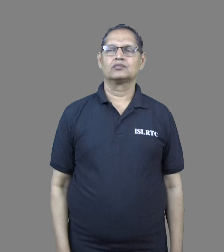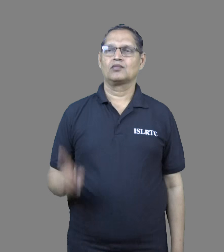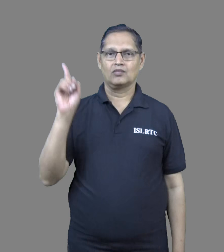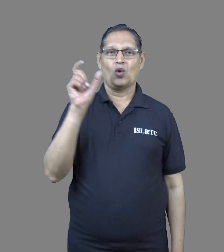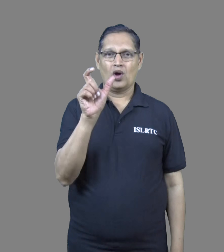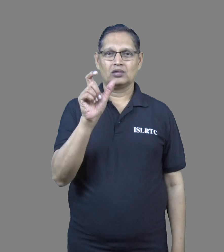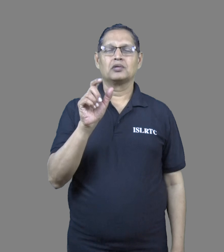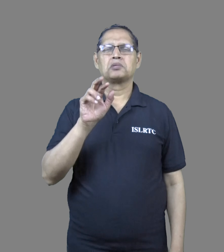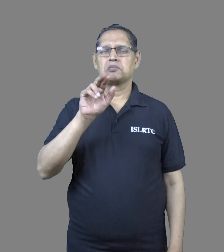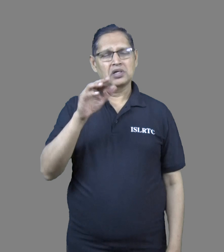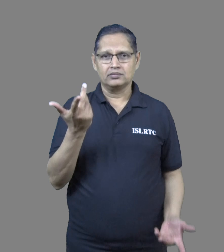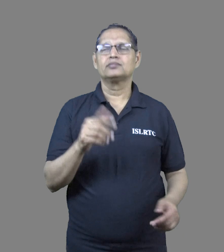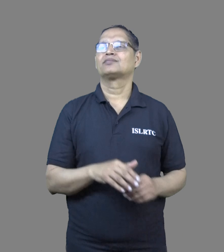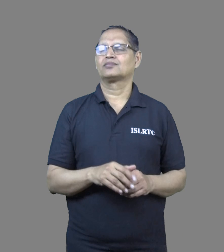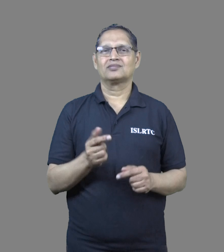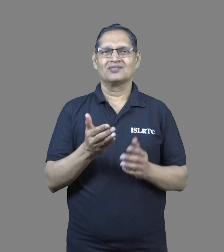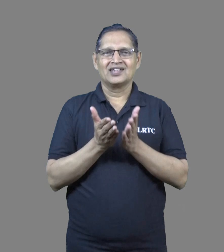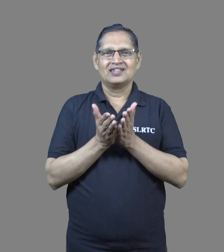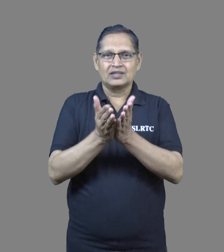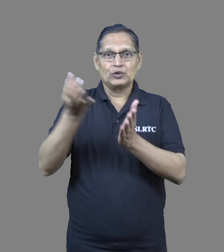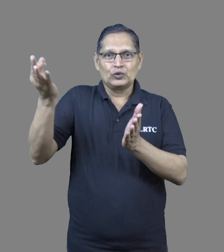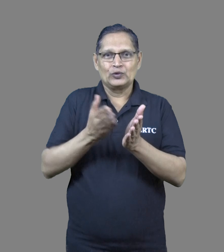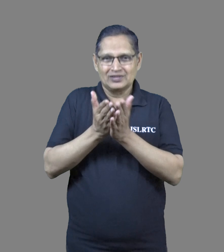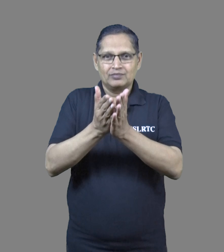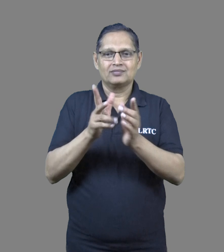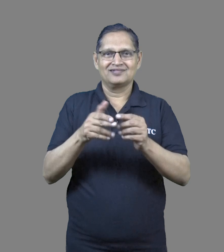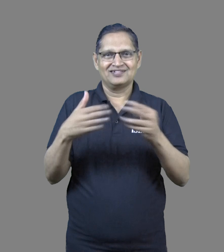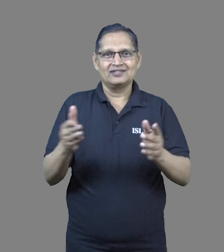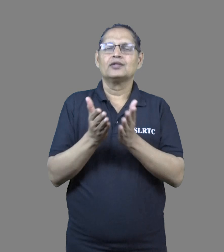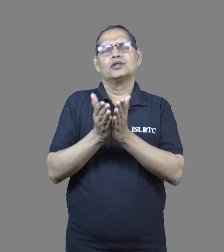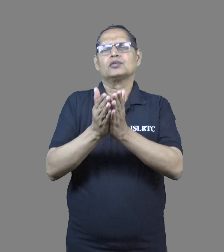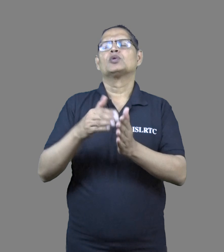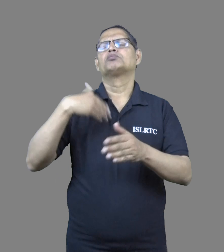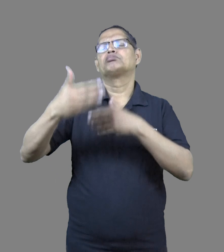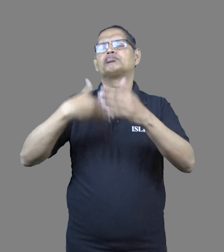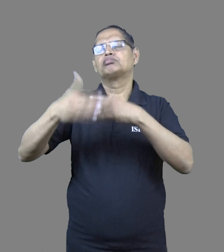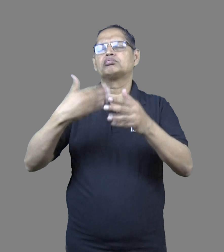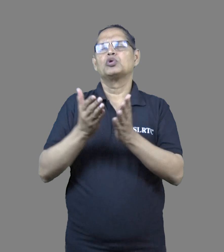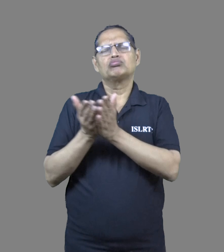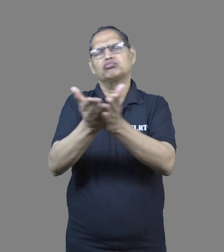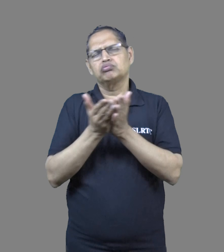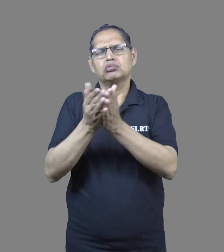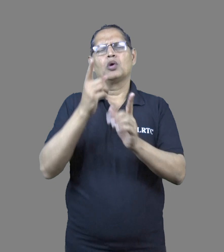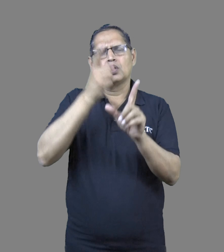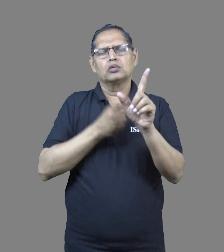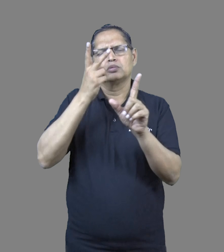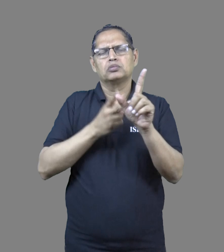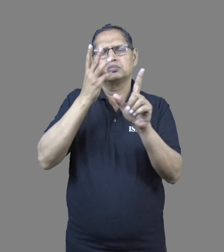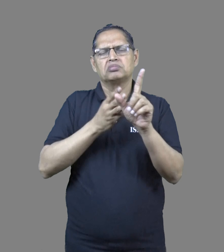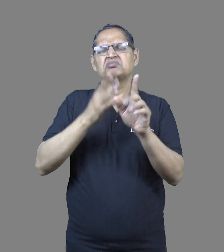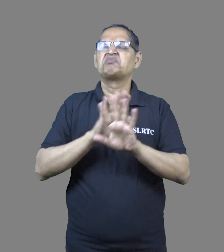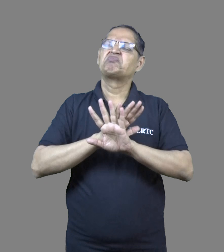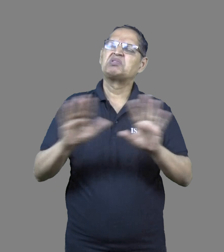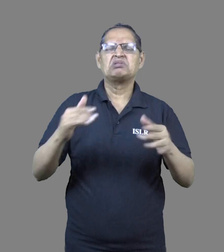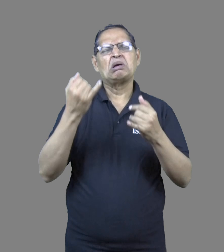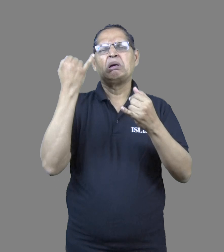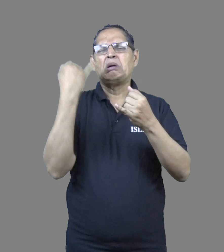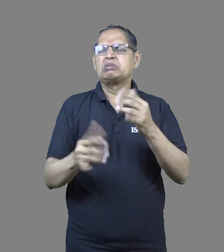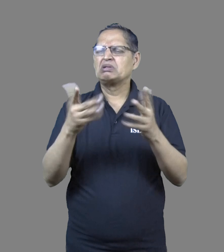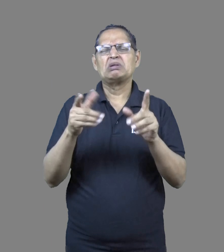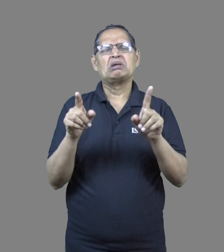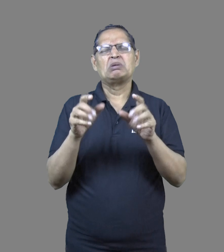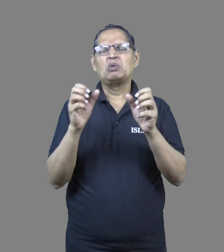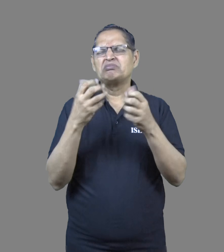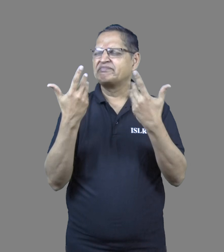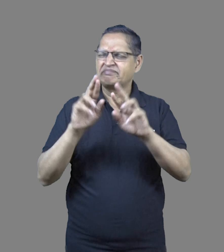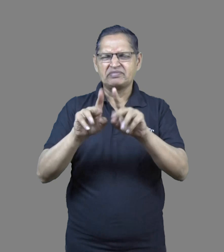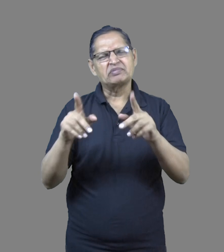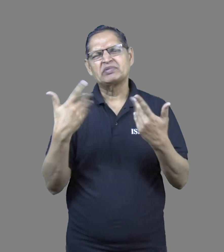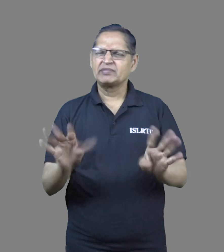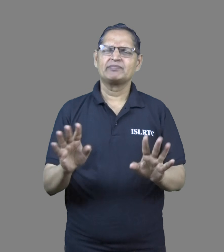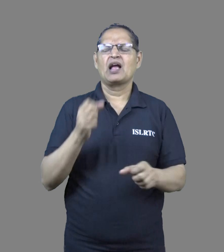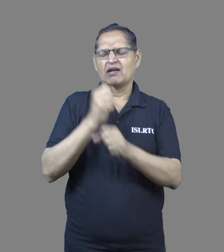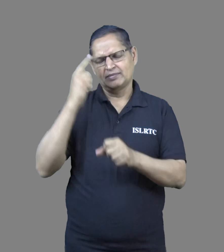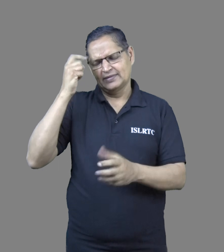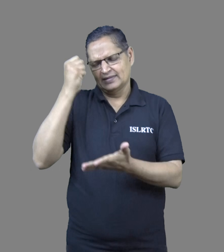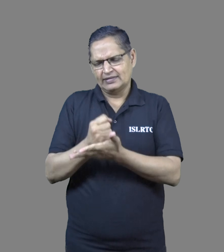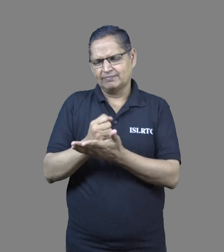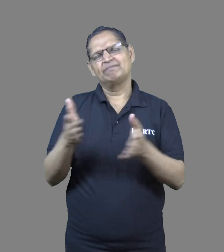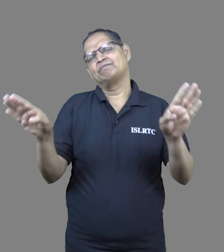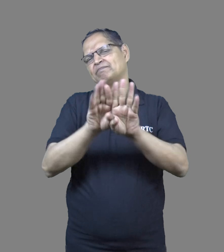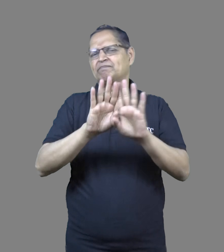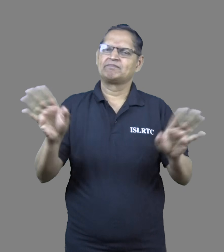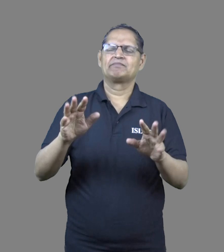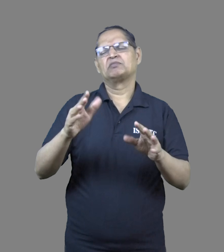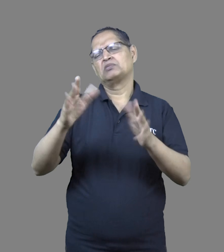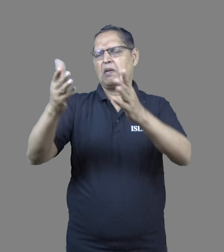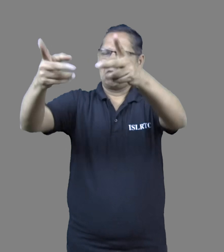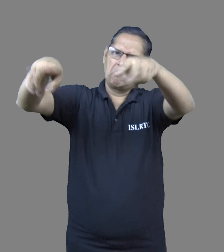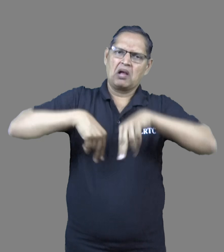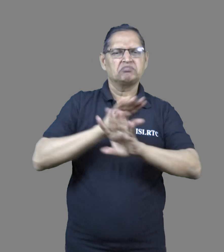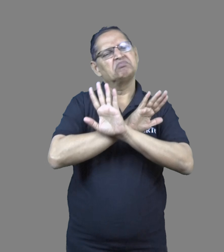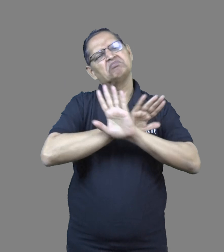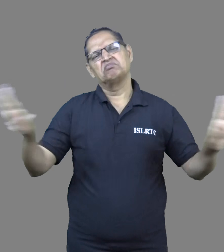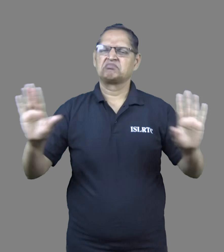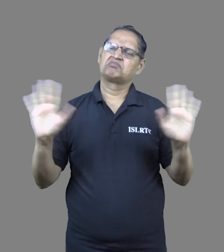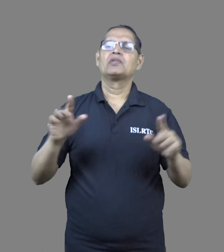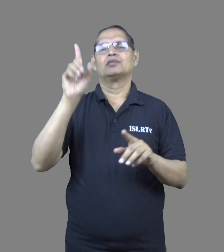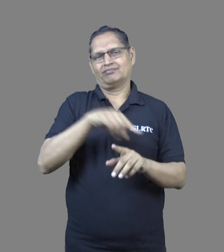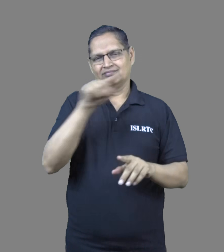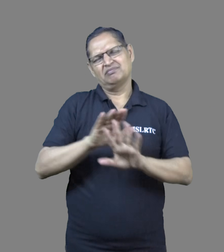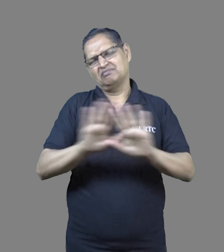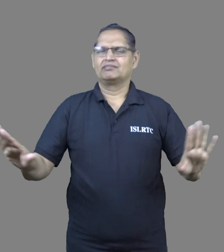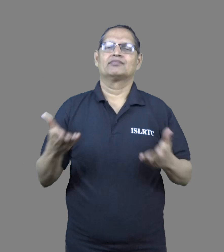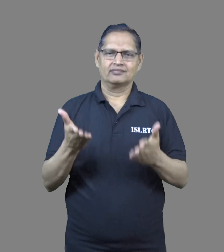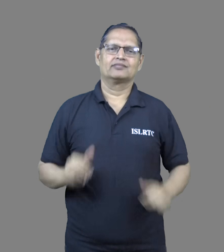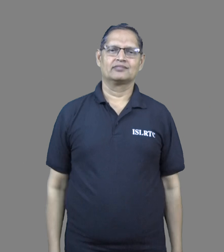Decommission